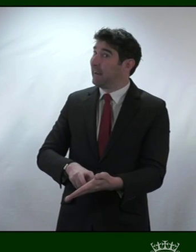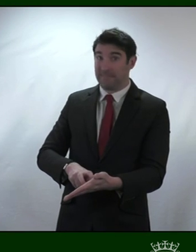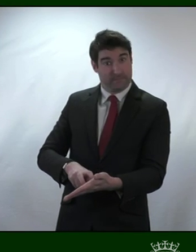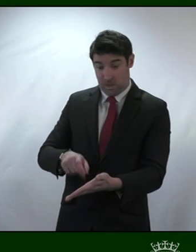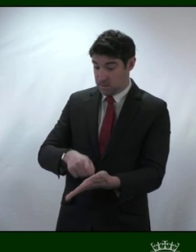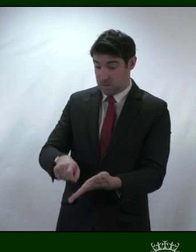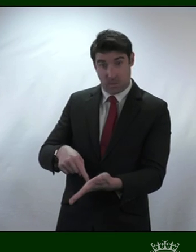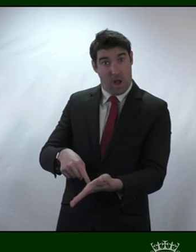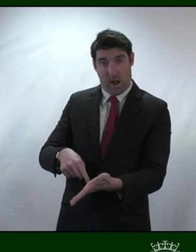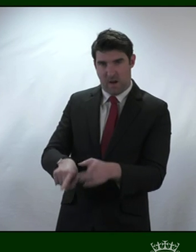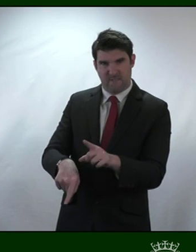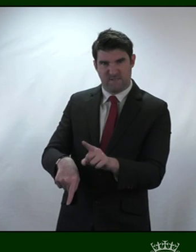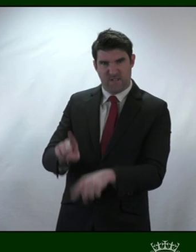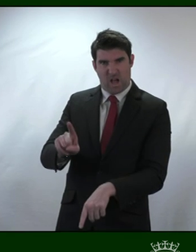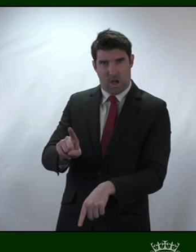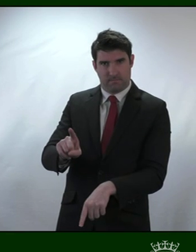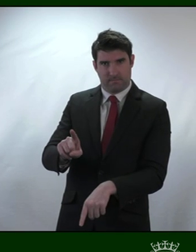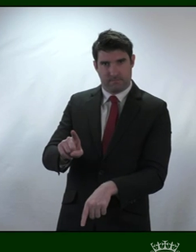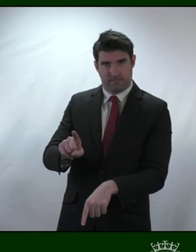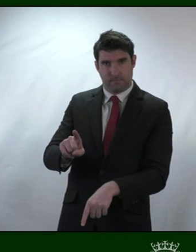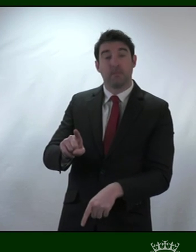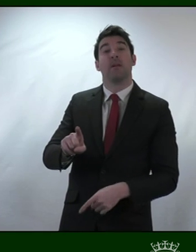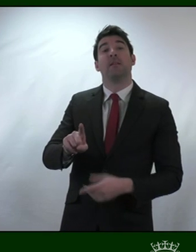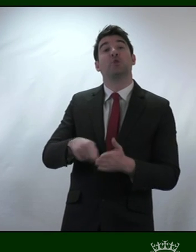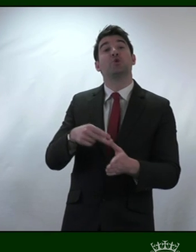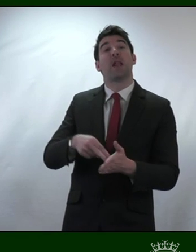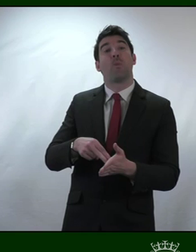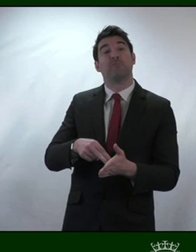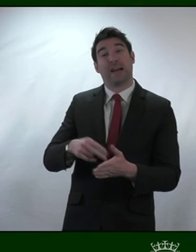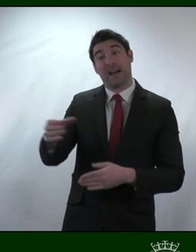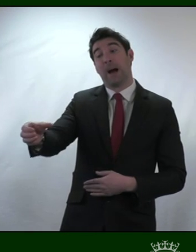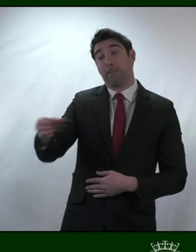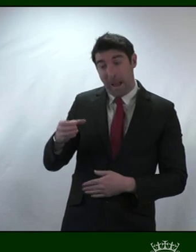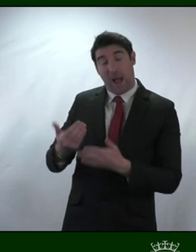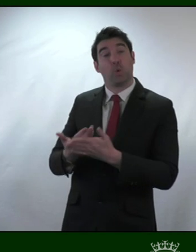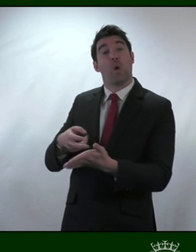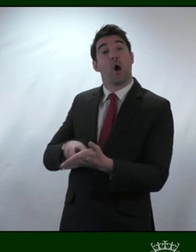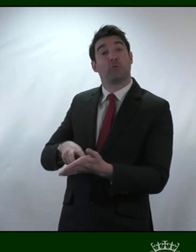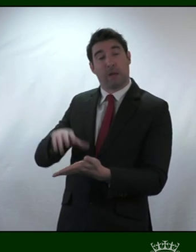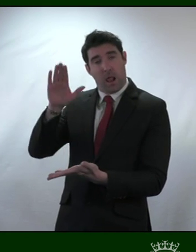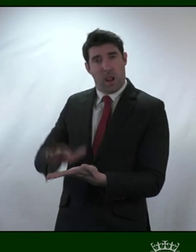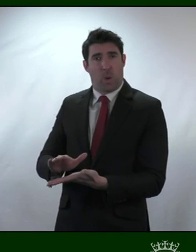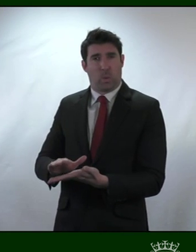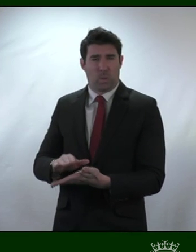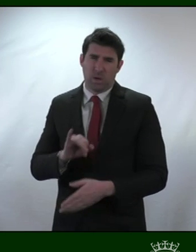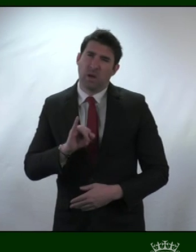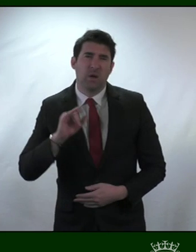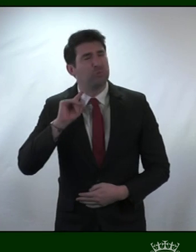Fire and rehire is an exploitative and illegitimate negotiation tactic, and causes real hurt and anger.